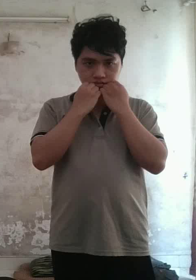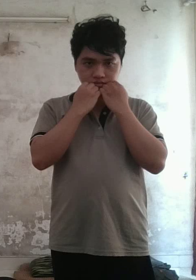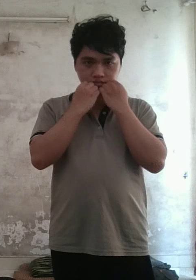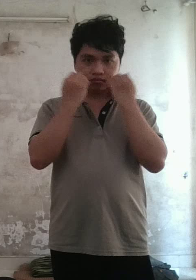cam on